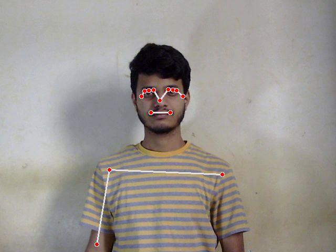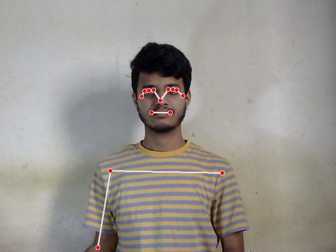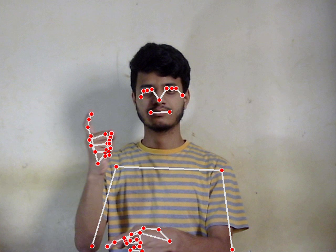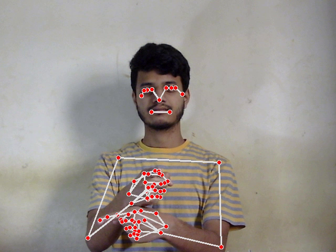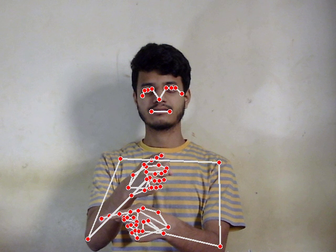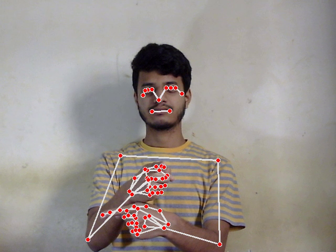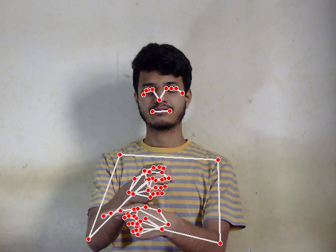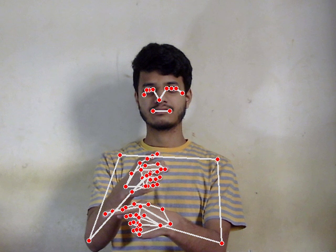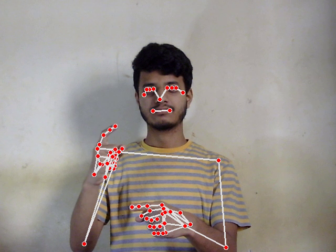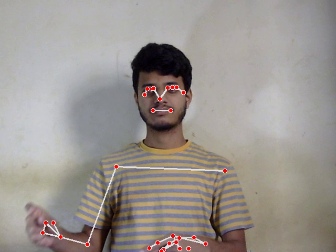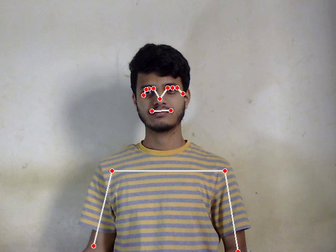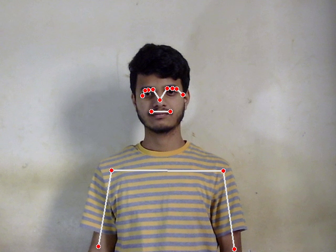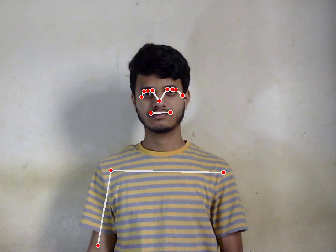right